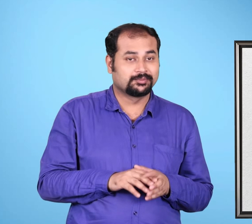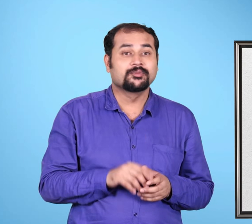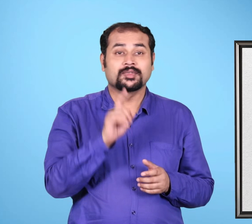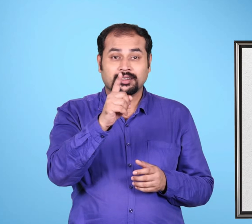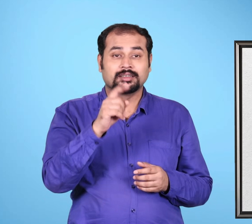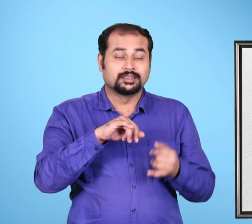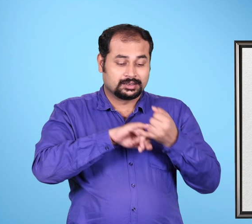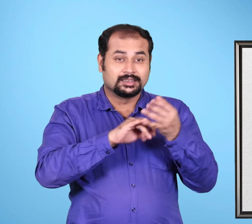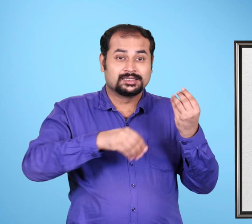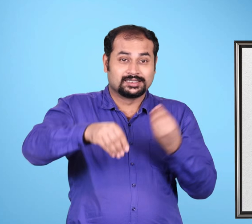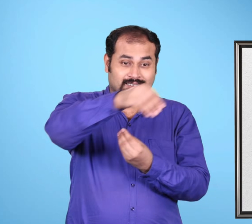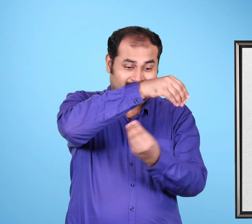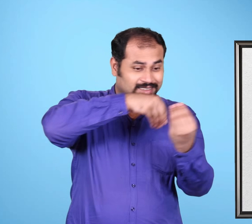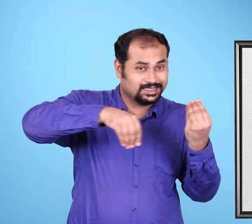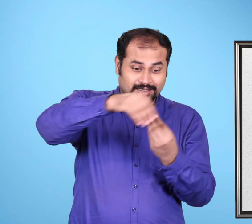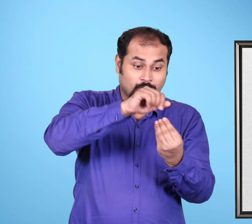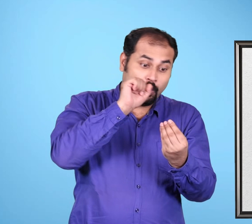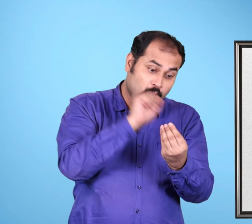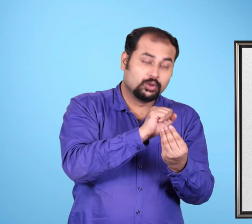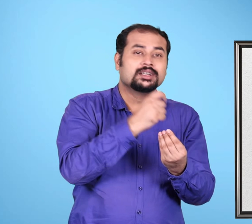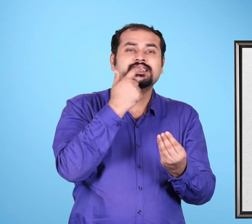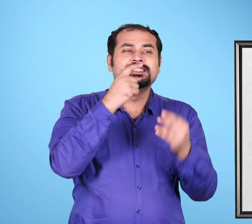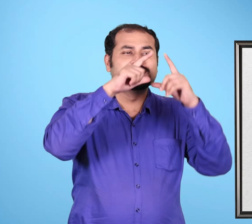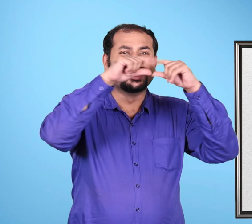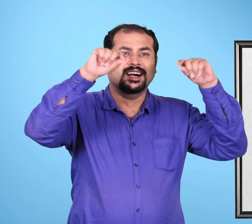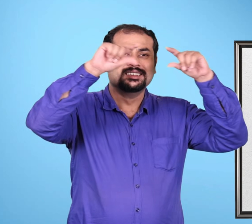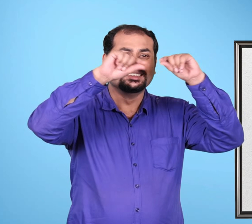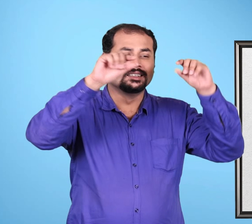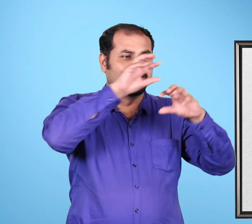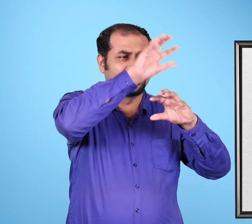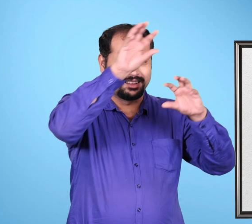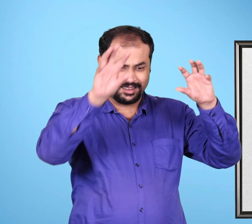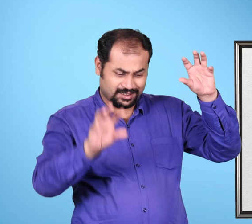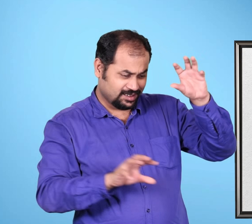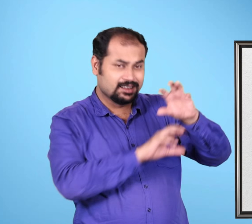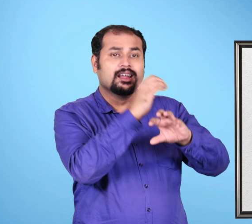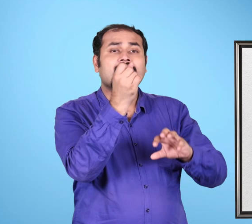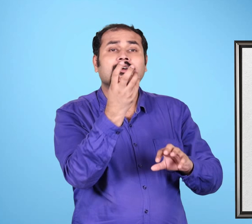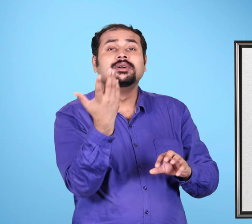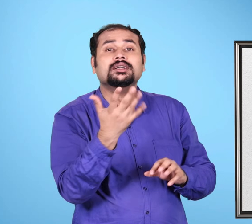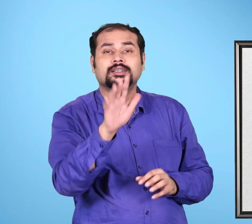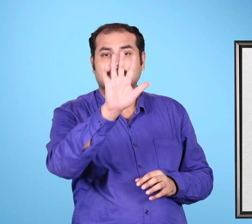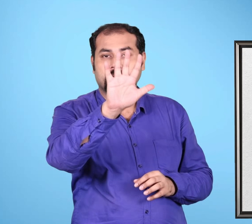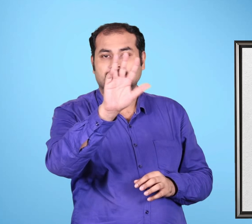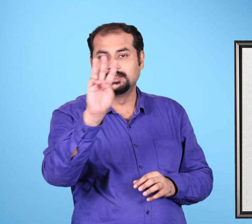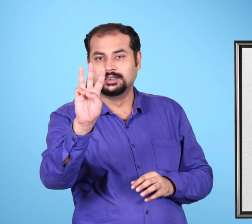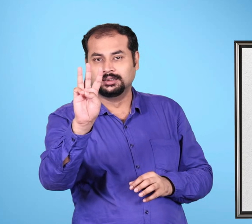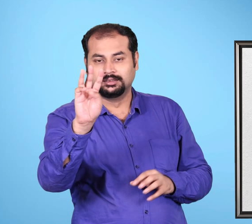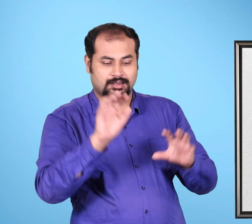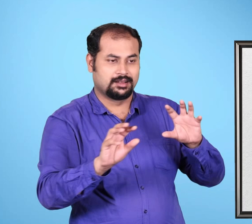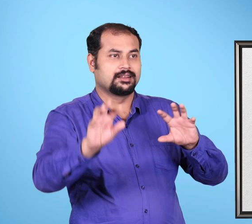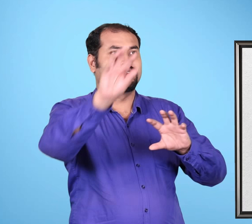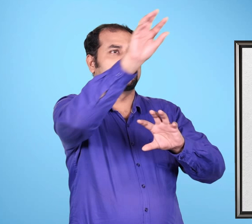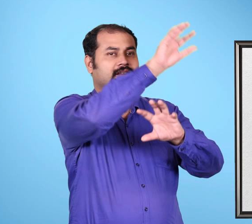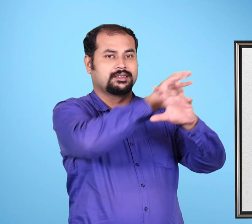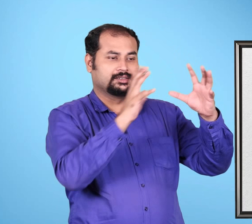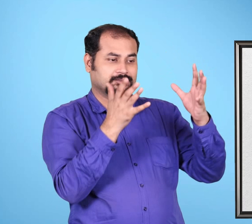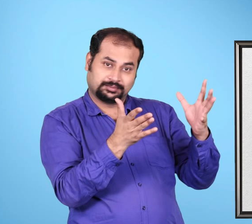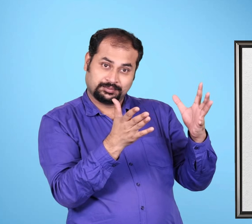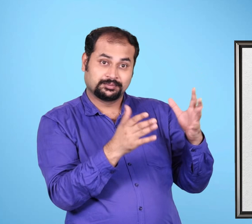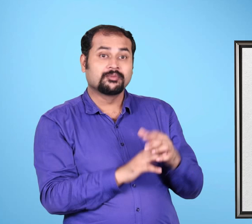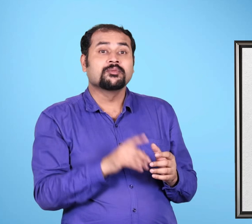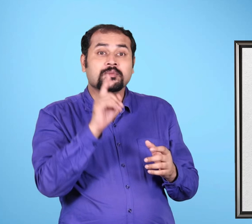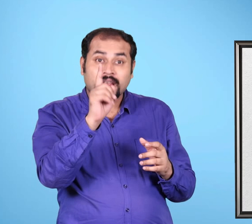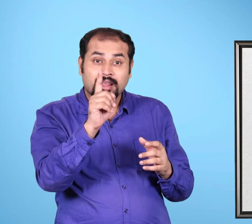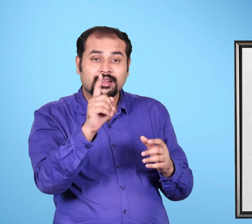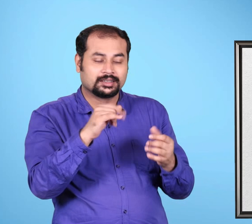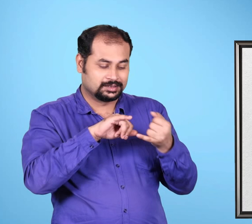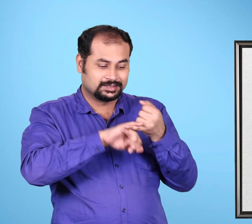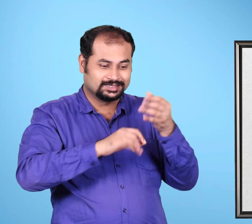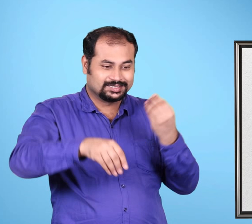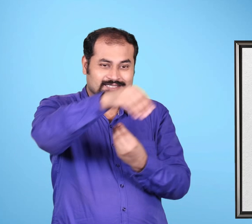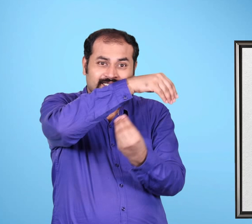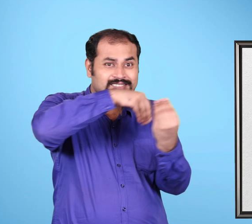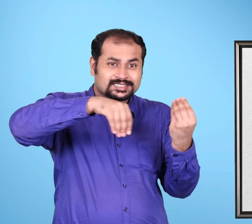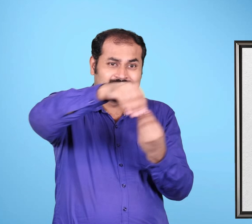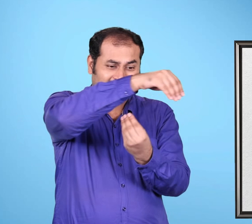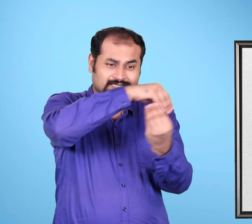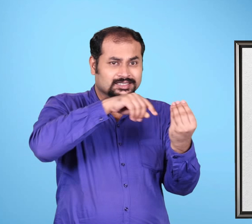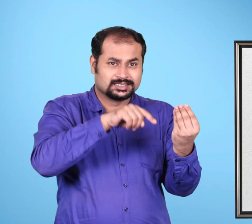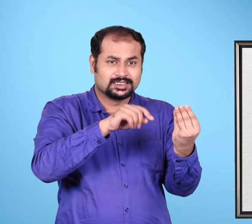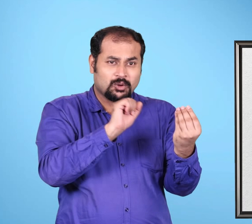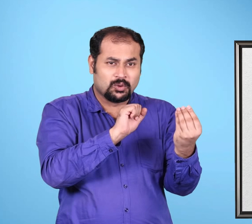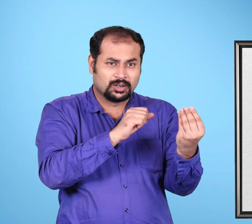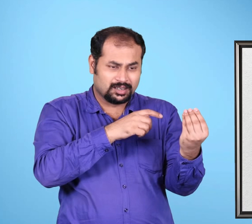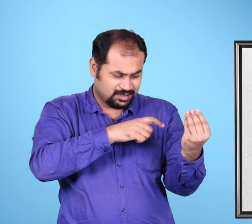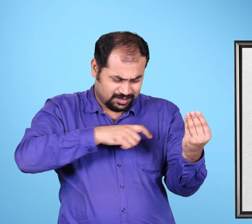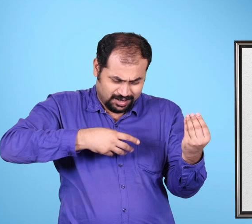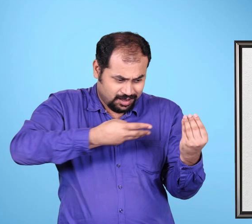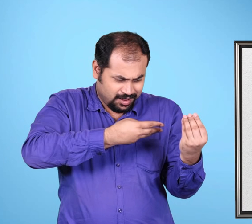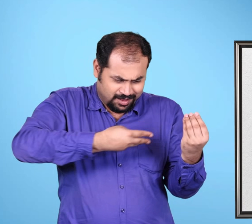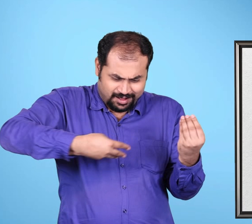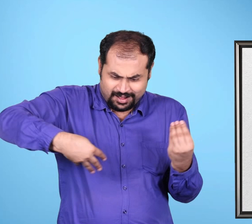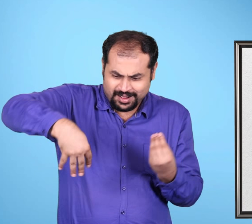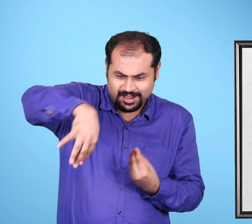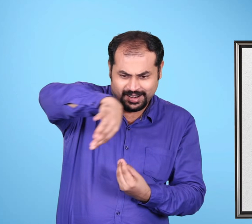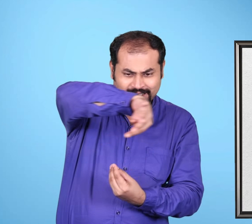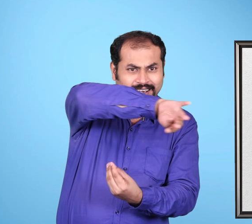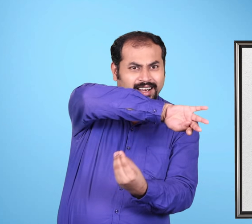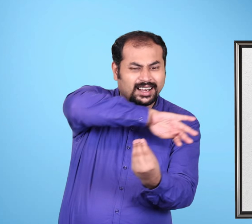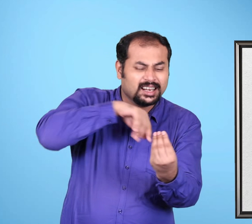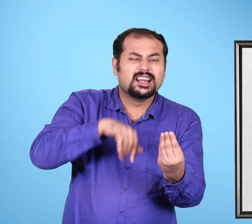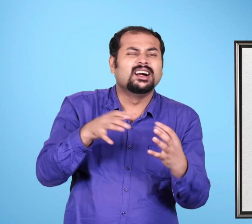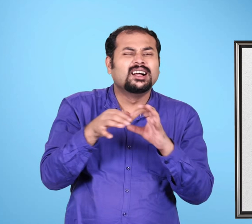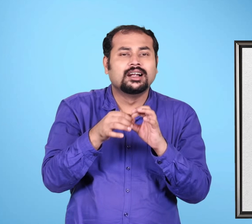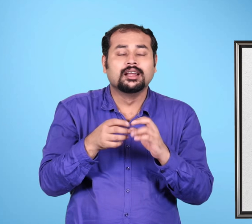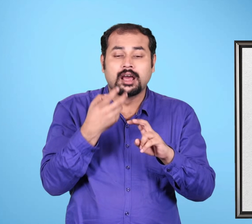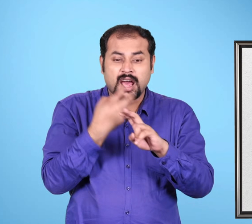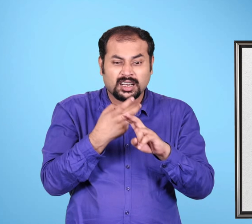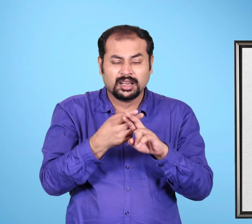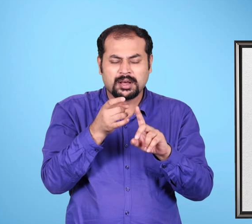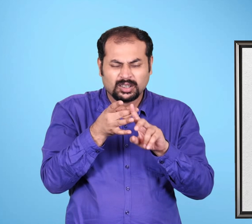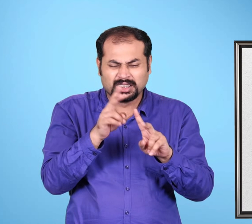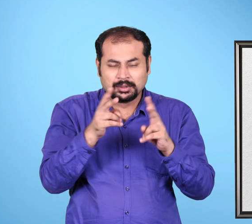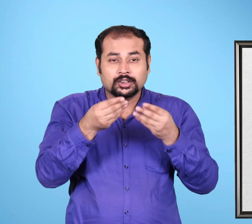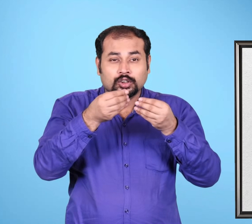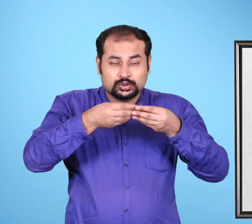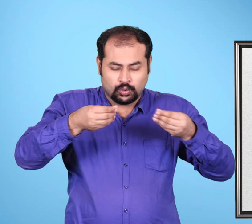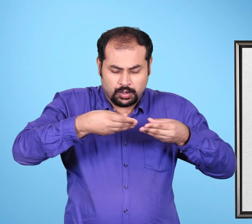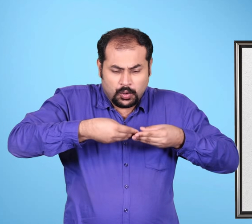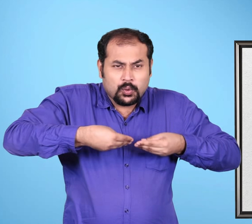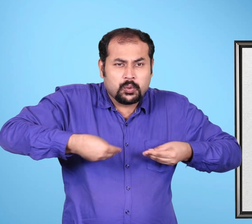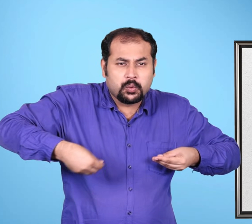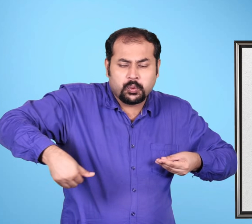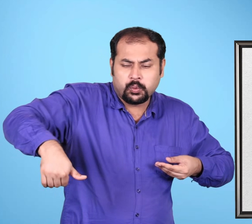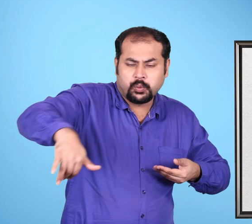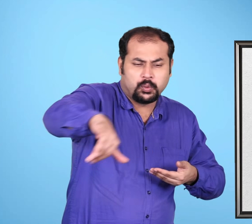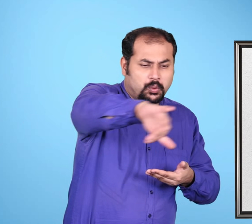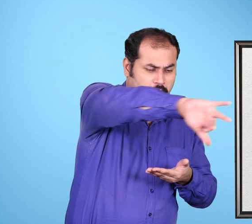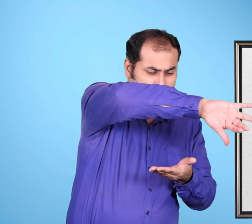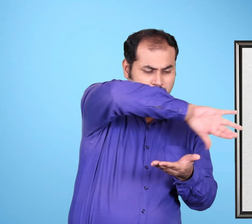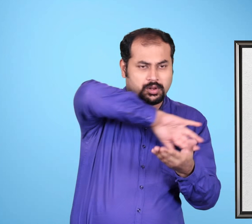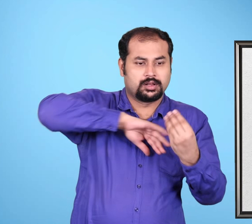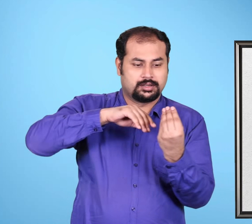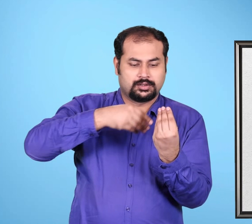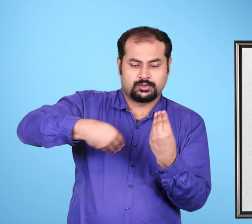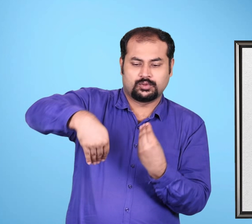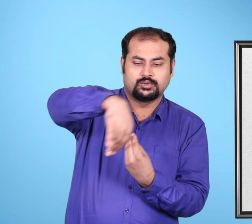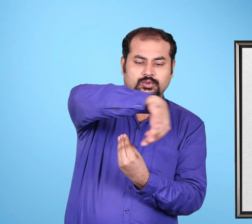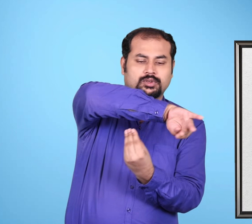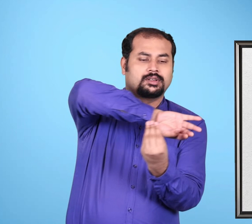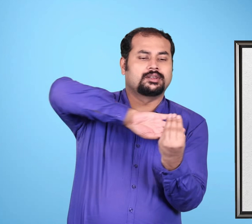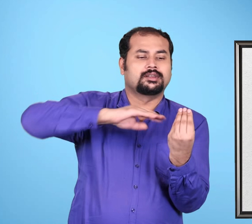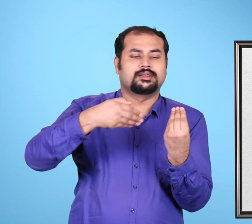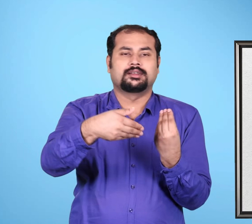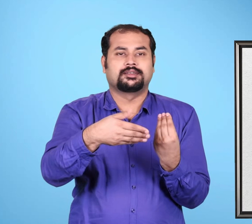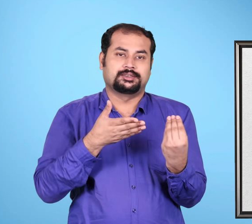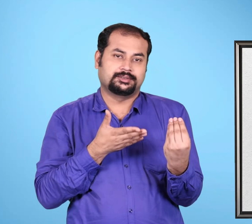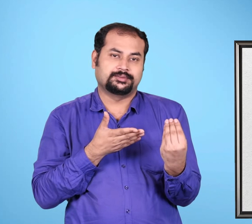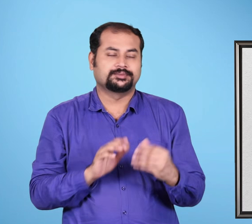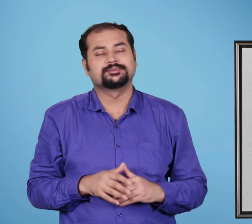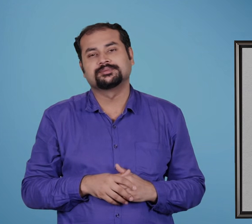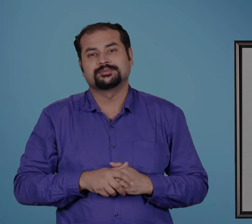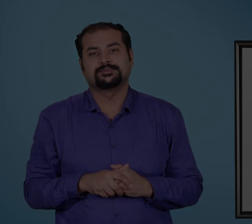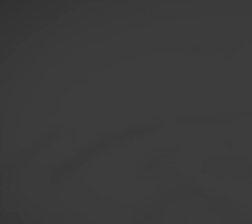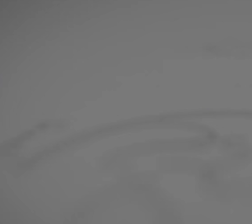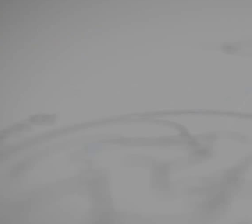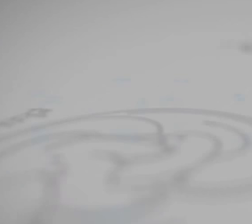It has around 53 moons. It also has rings of ice and dust around it.